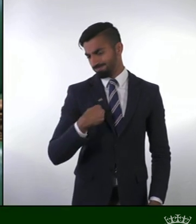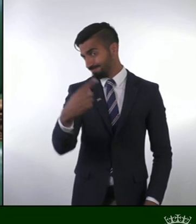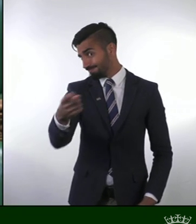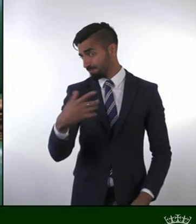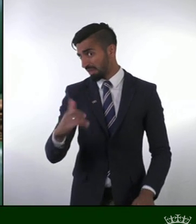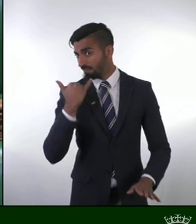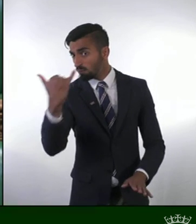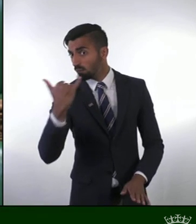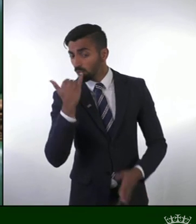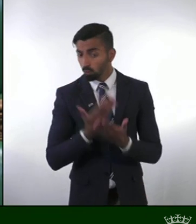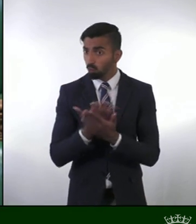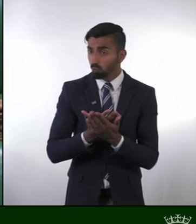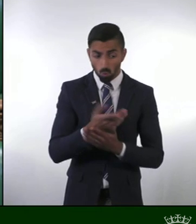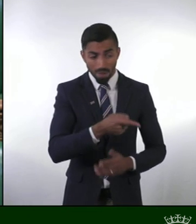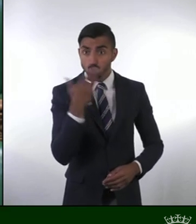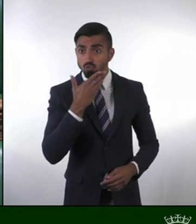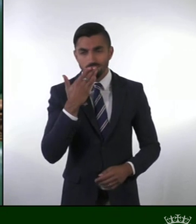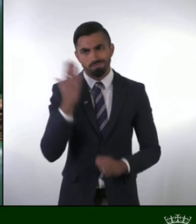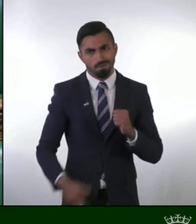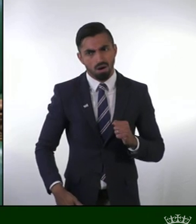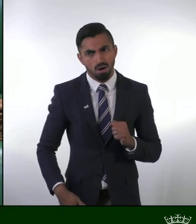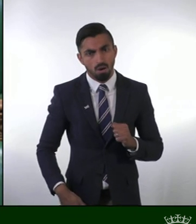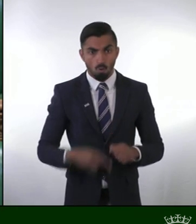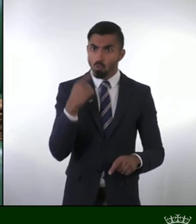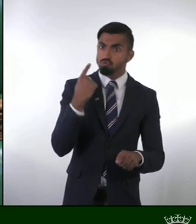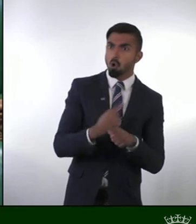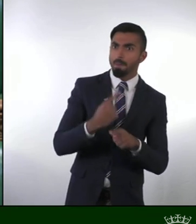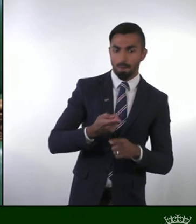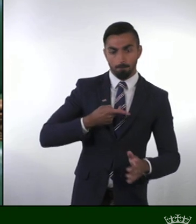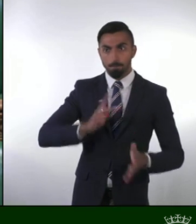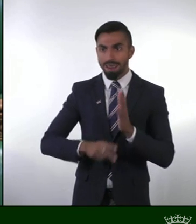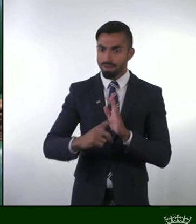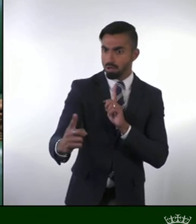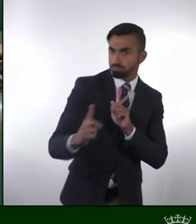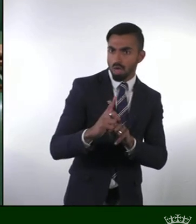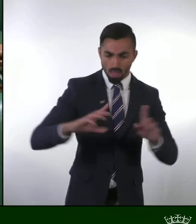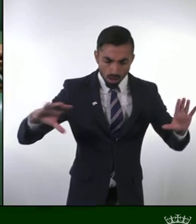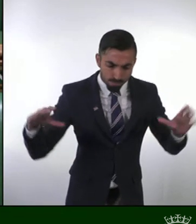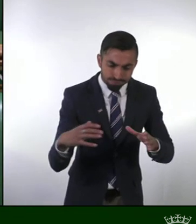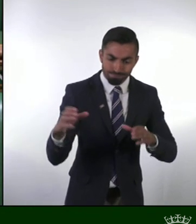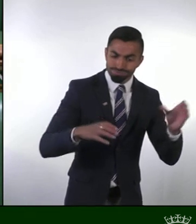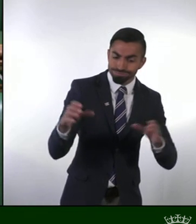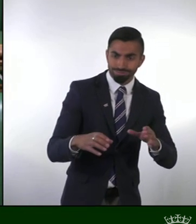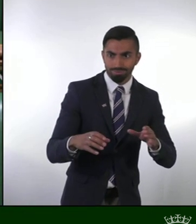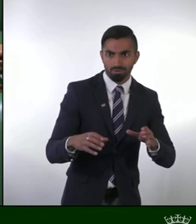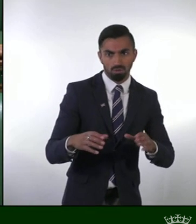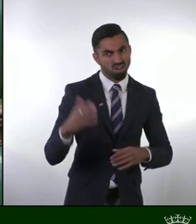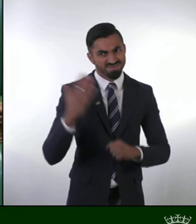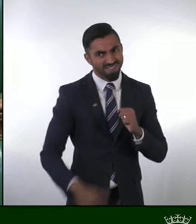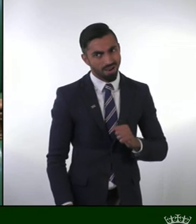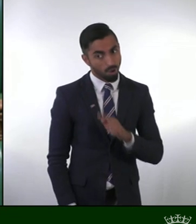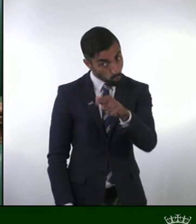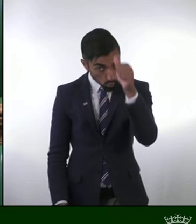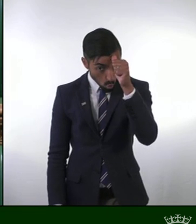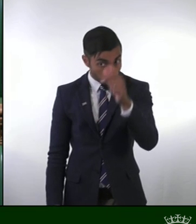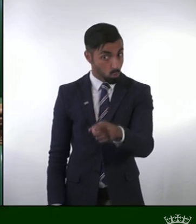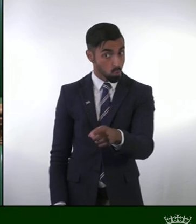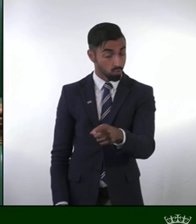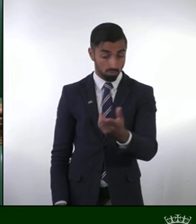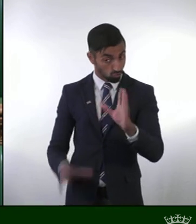The taskforce has never been the subject of a conversation between him and me, one-to-one or in any other circumstance on the telephone; he knows it, so please drop that.